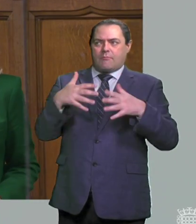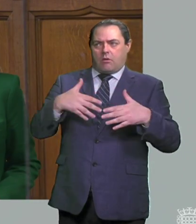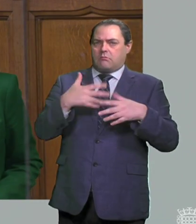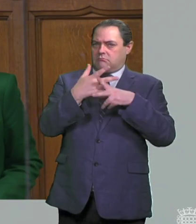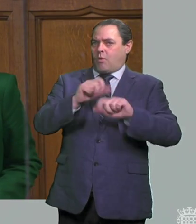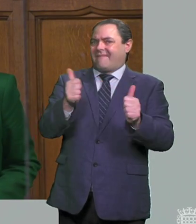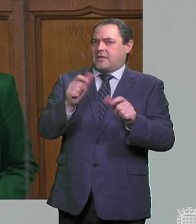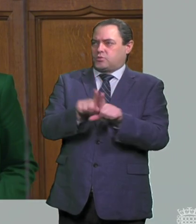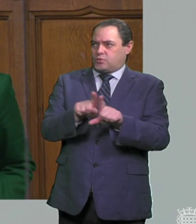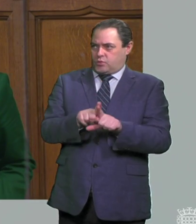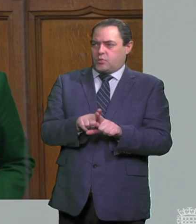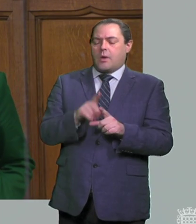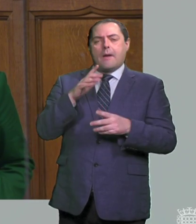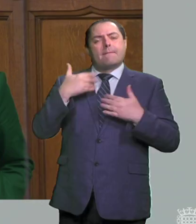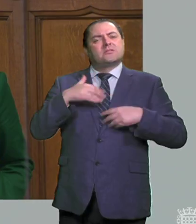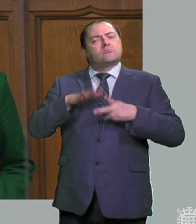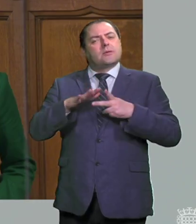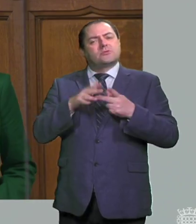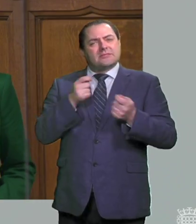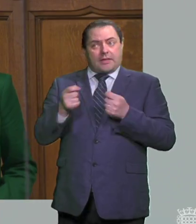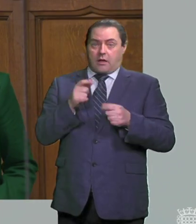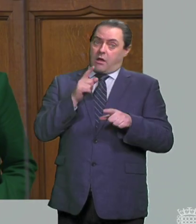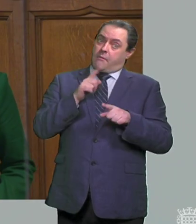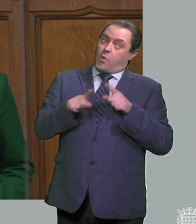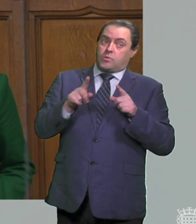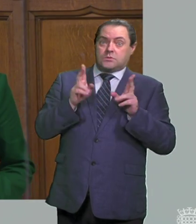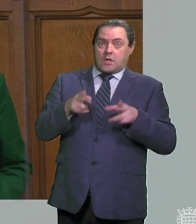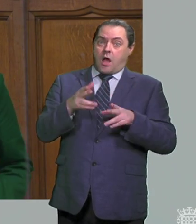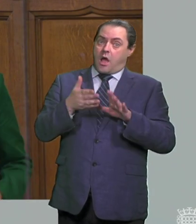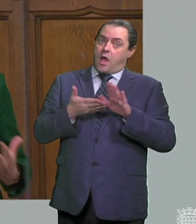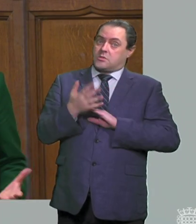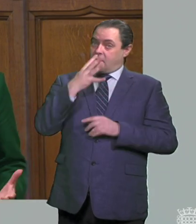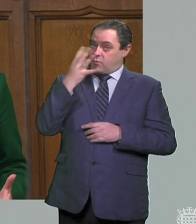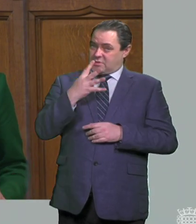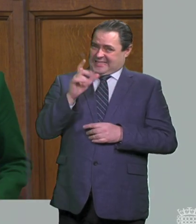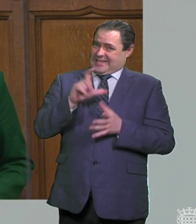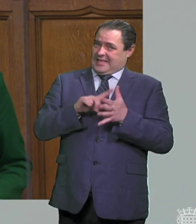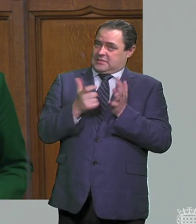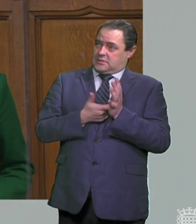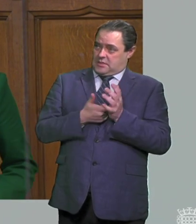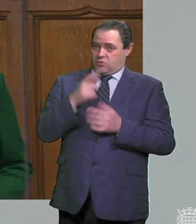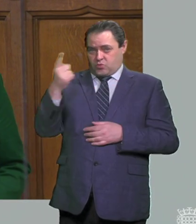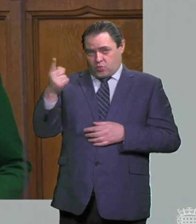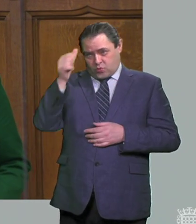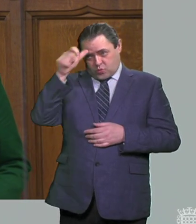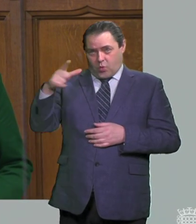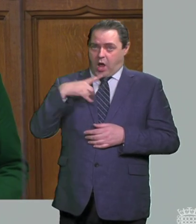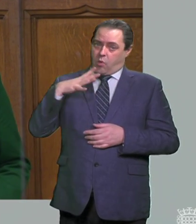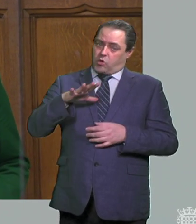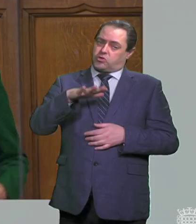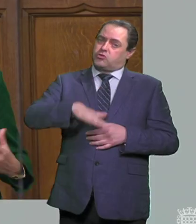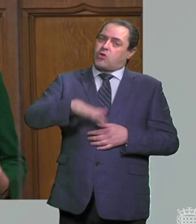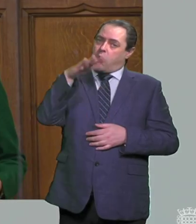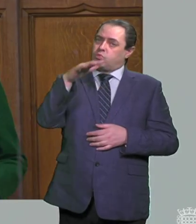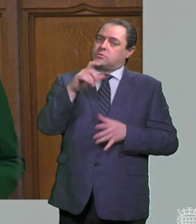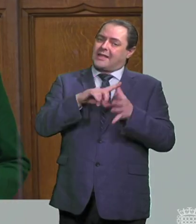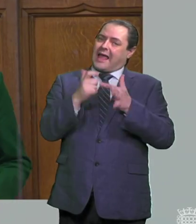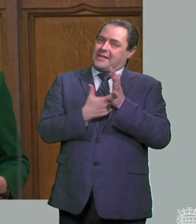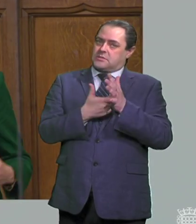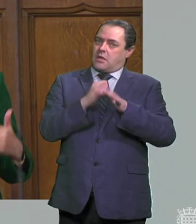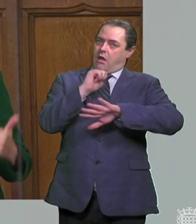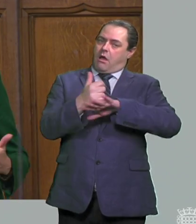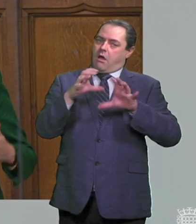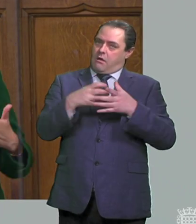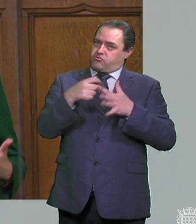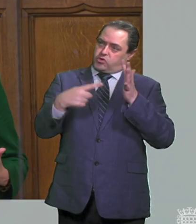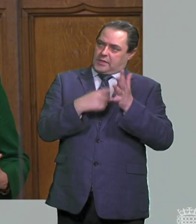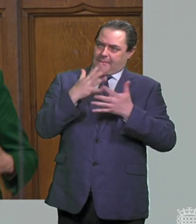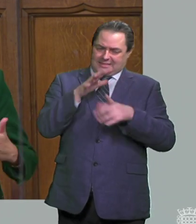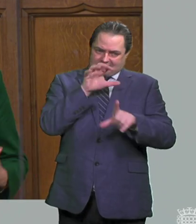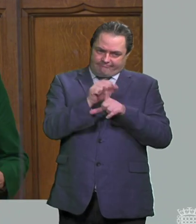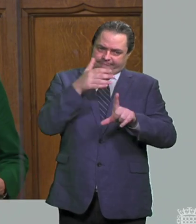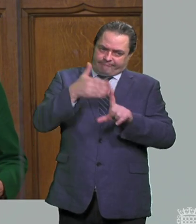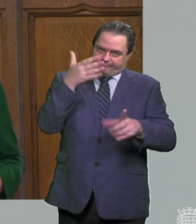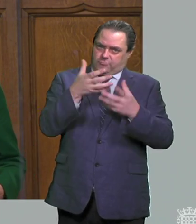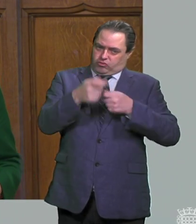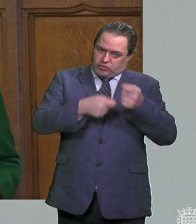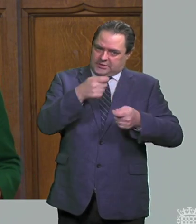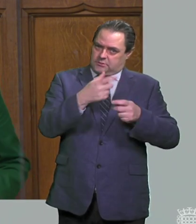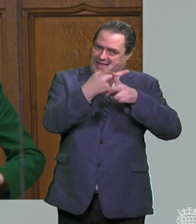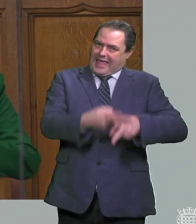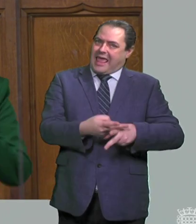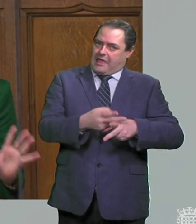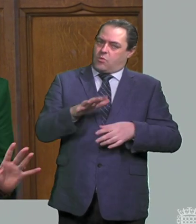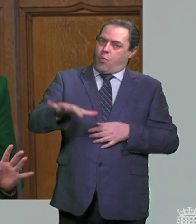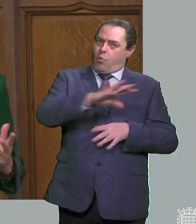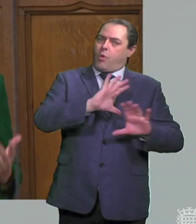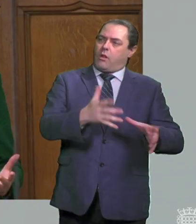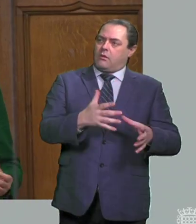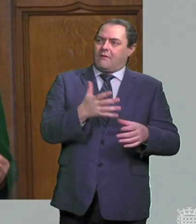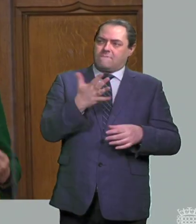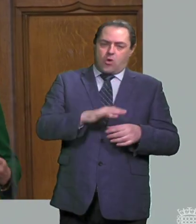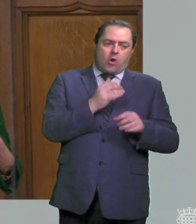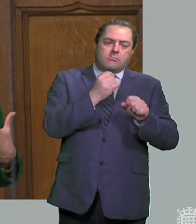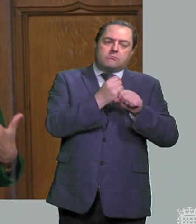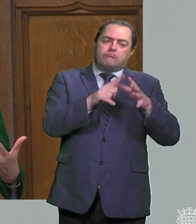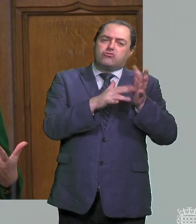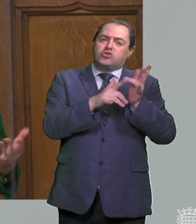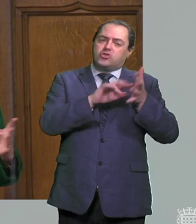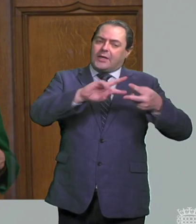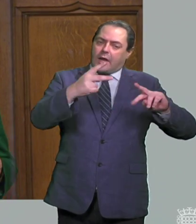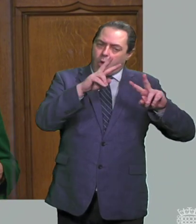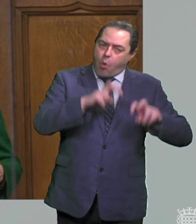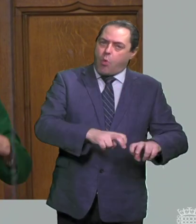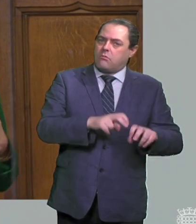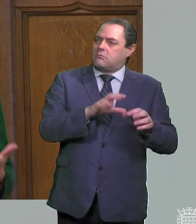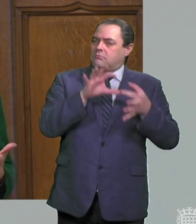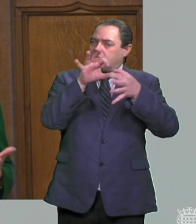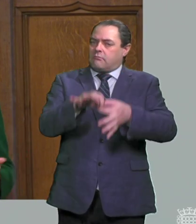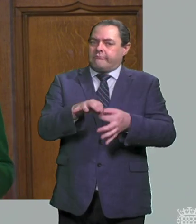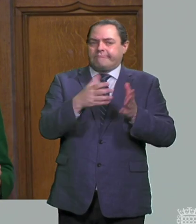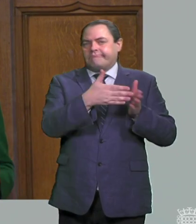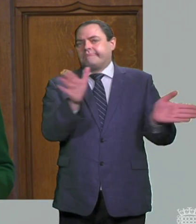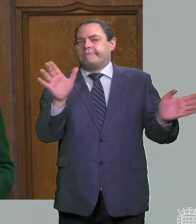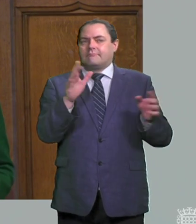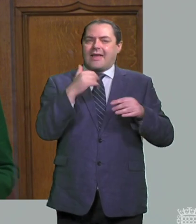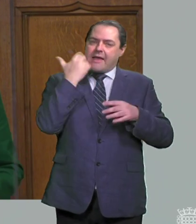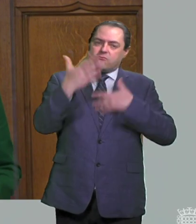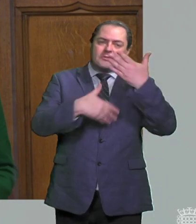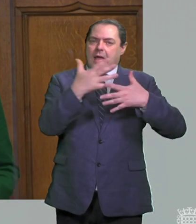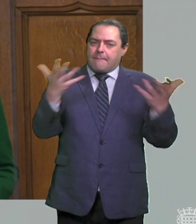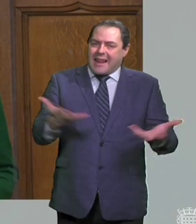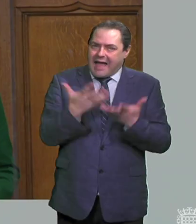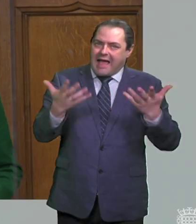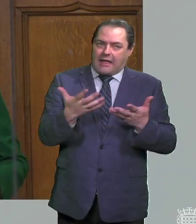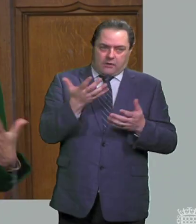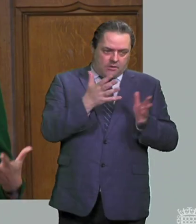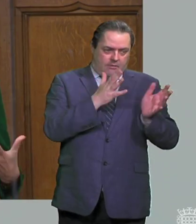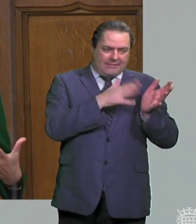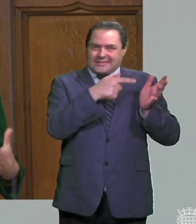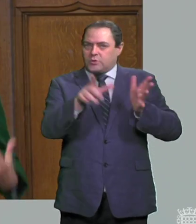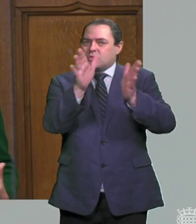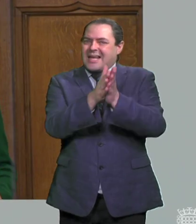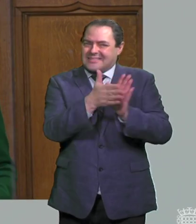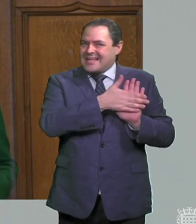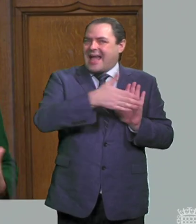The biggest cause of death for children under the age of 14 in this country is cancer, and I have been calling for a childhood cancer mission to radically change how we detect, treat and care for children with cancer, covering everything from genome science for detection right the way through to seven-day-a-week play facilities in children’s wards.